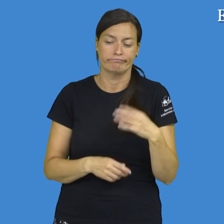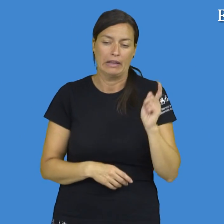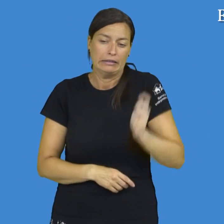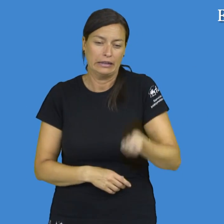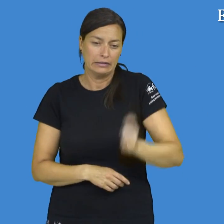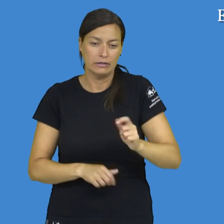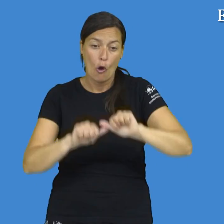frecuente